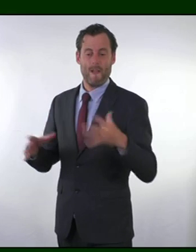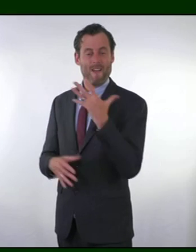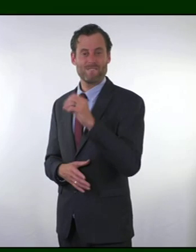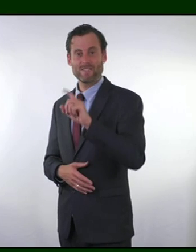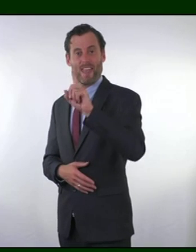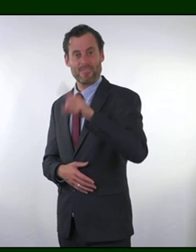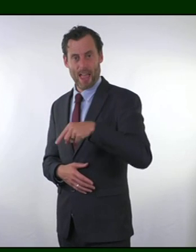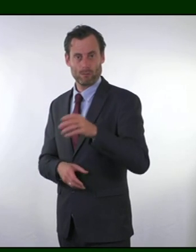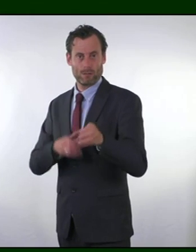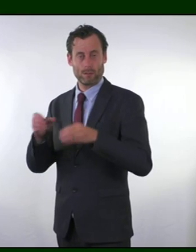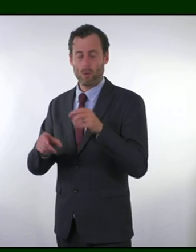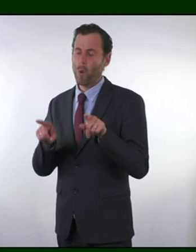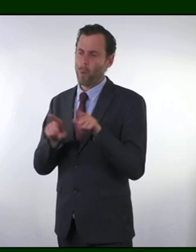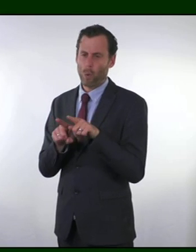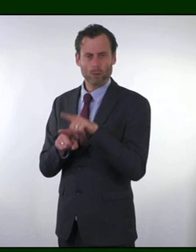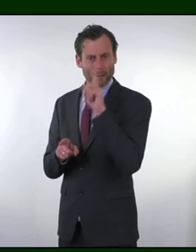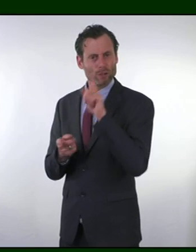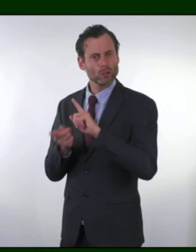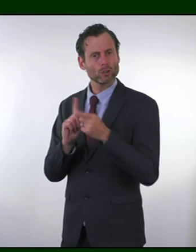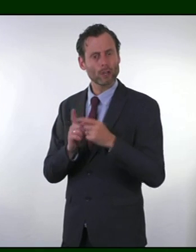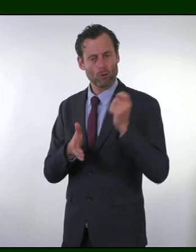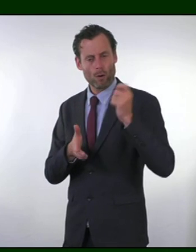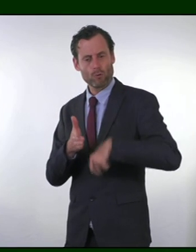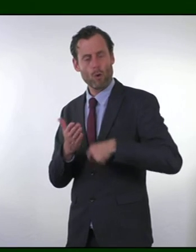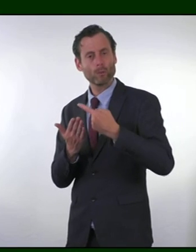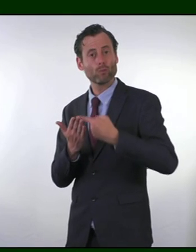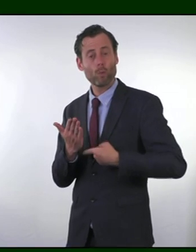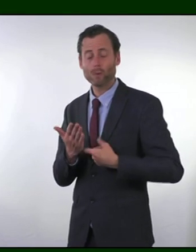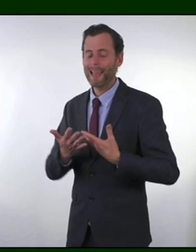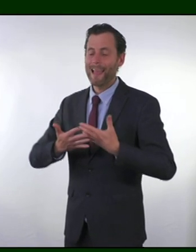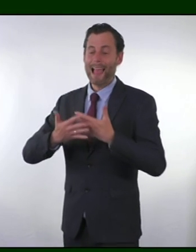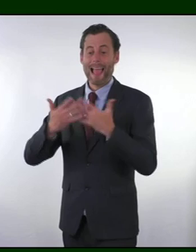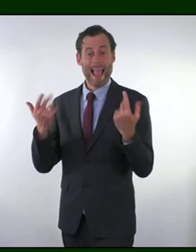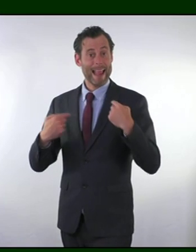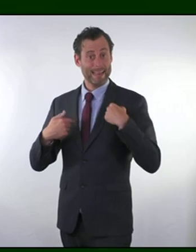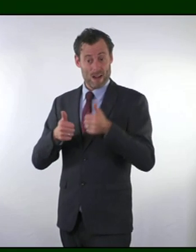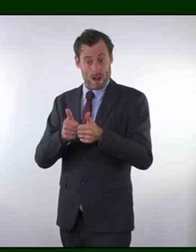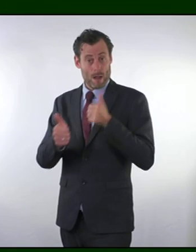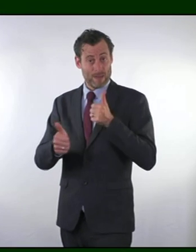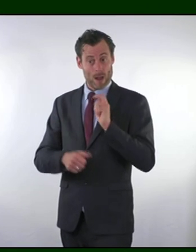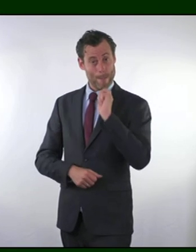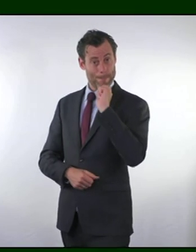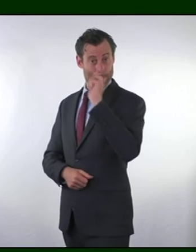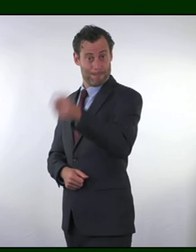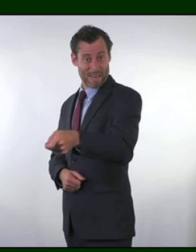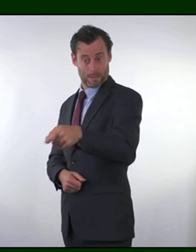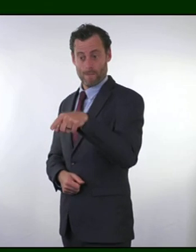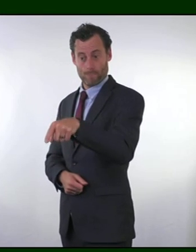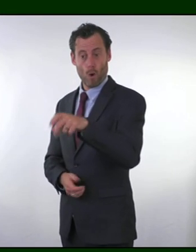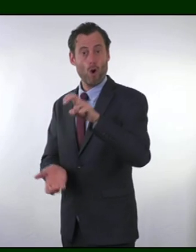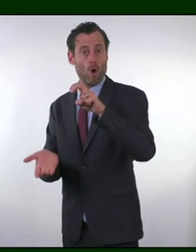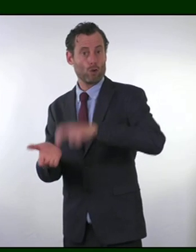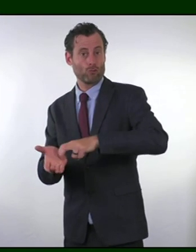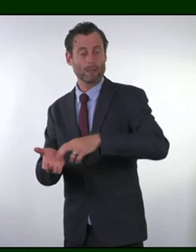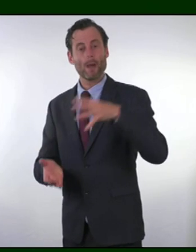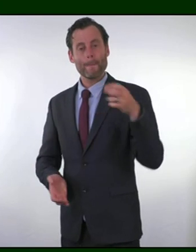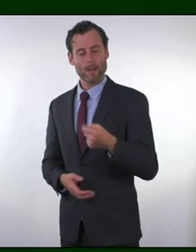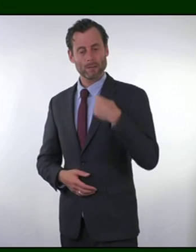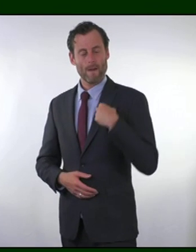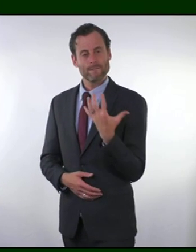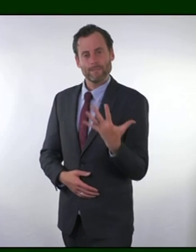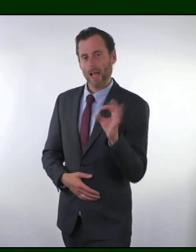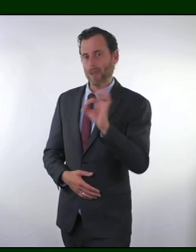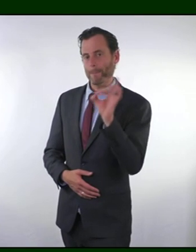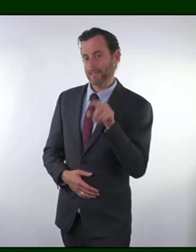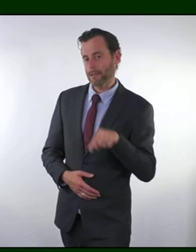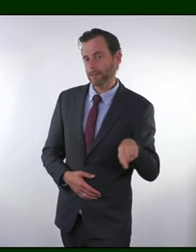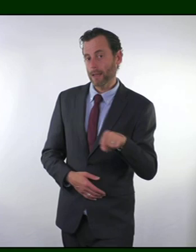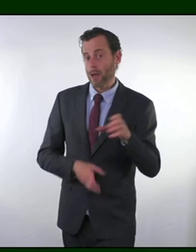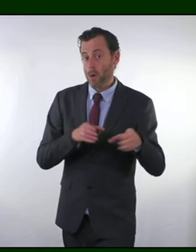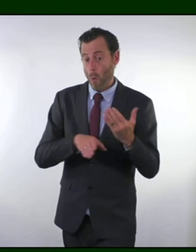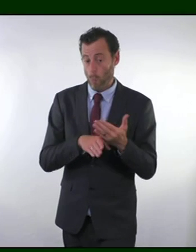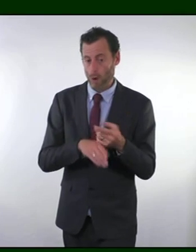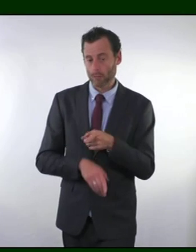Will he also change procurement rules to ensure that any big company bidding for a public sector contract must have at least 5% of its workforce employed as apprentices?